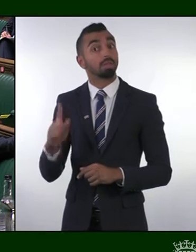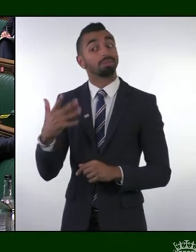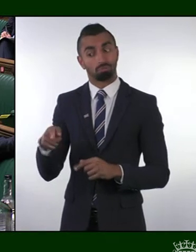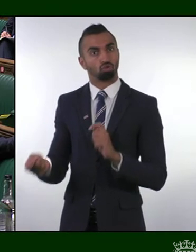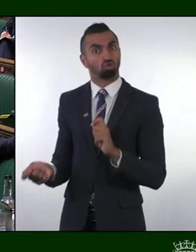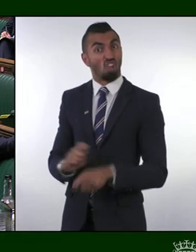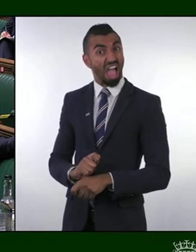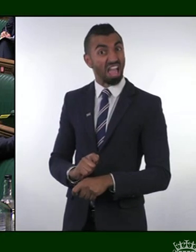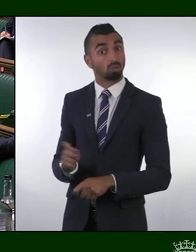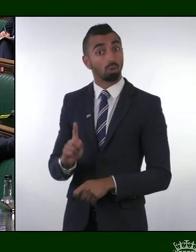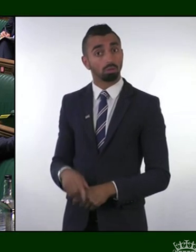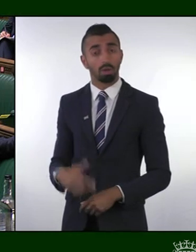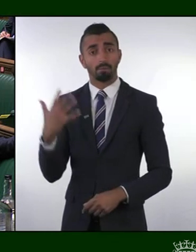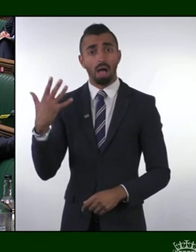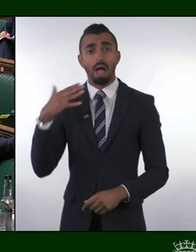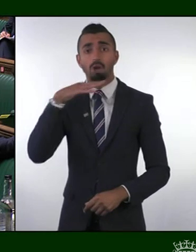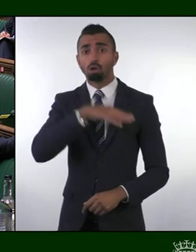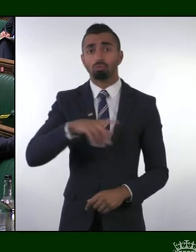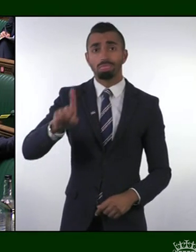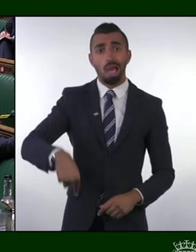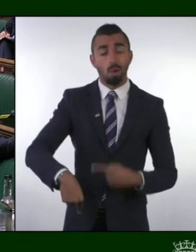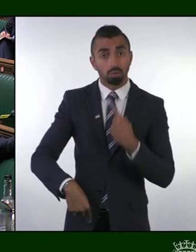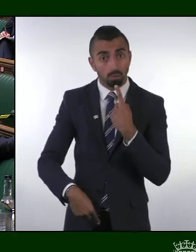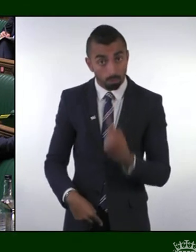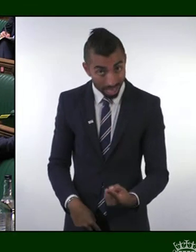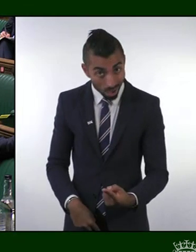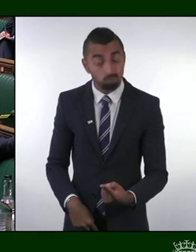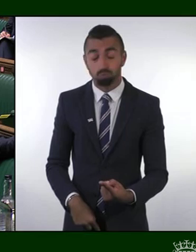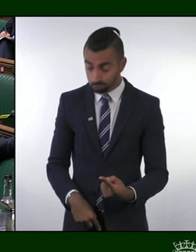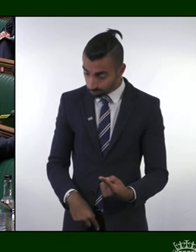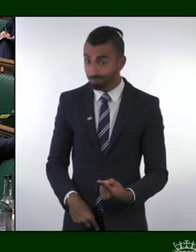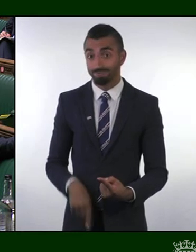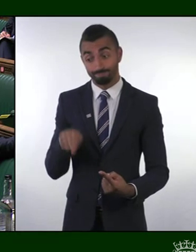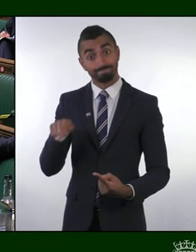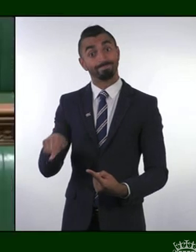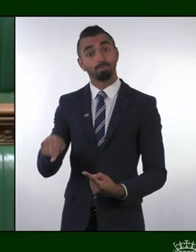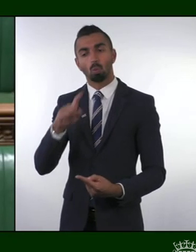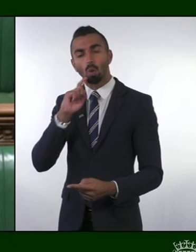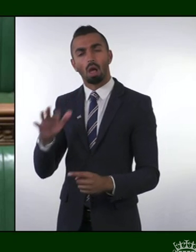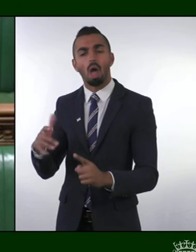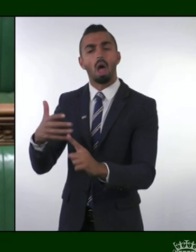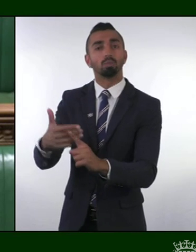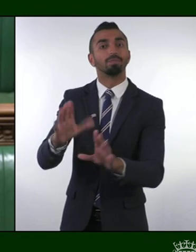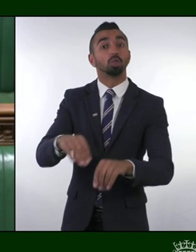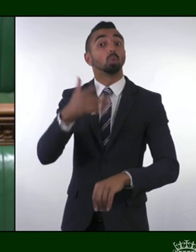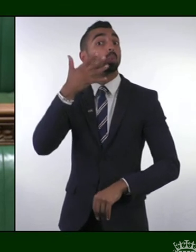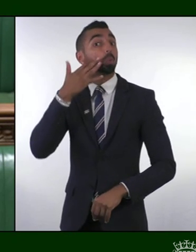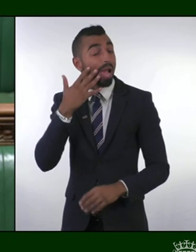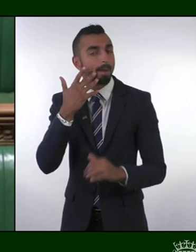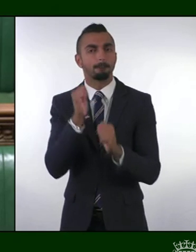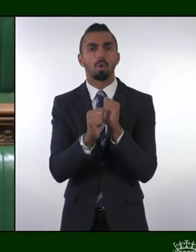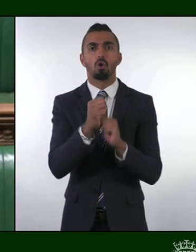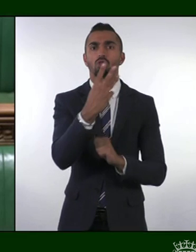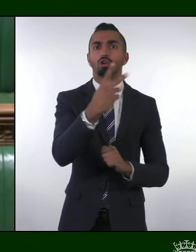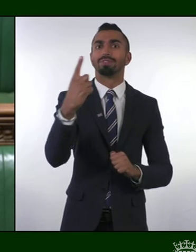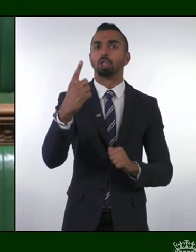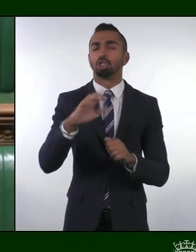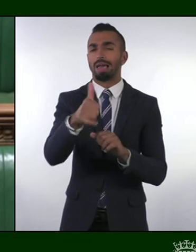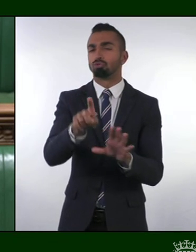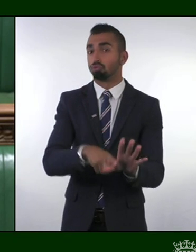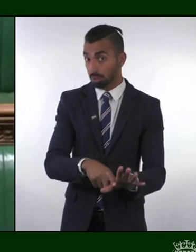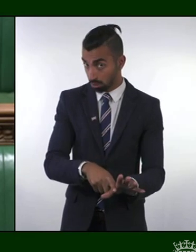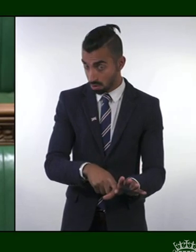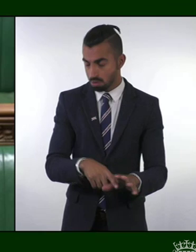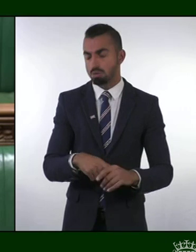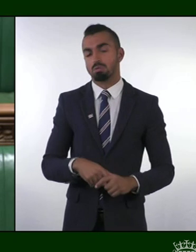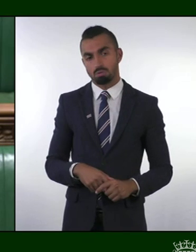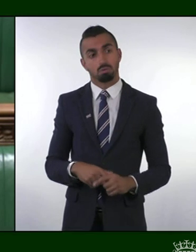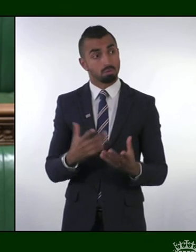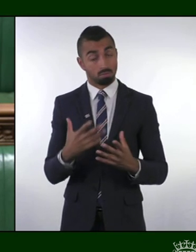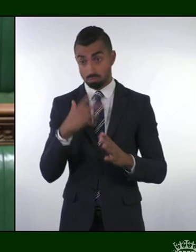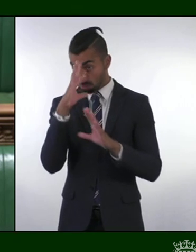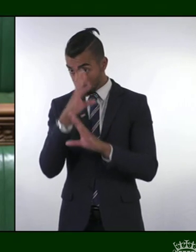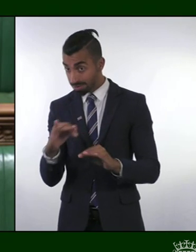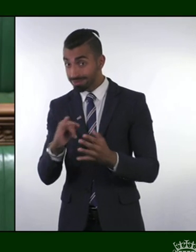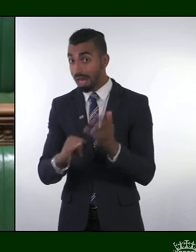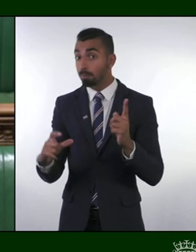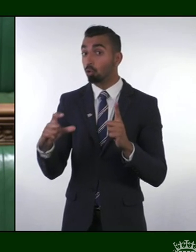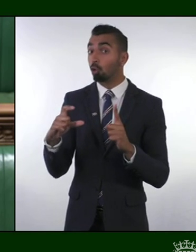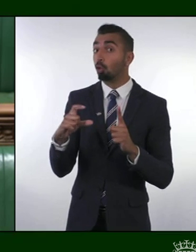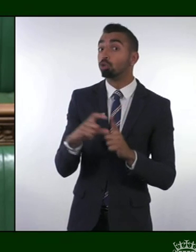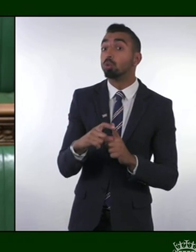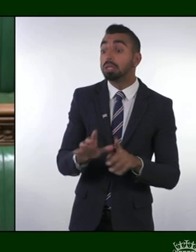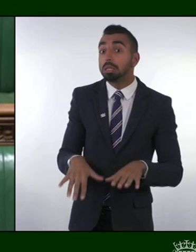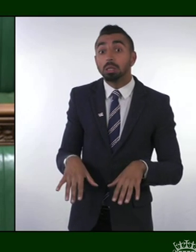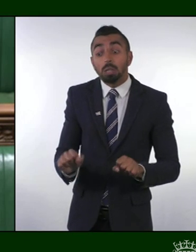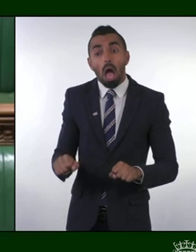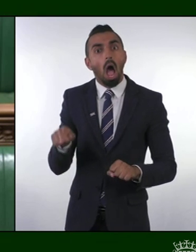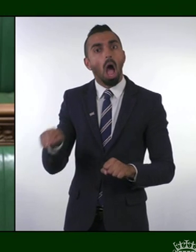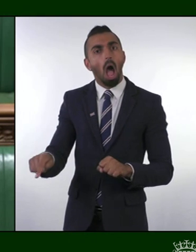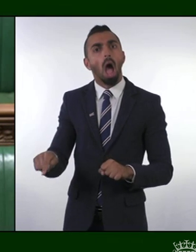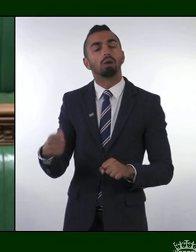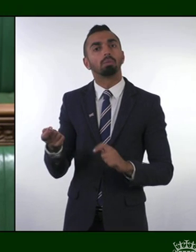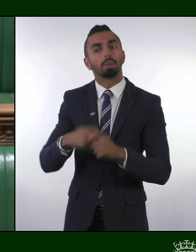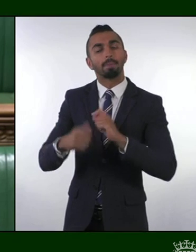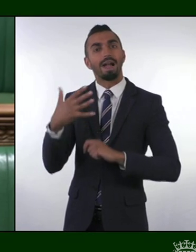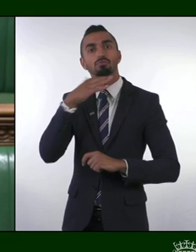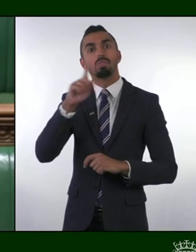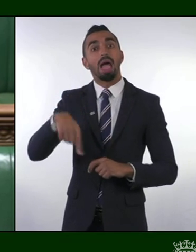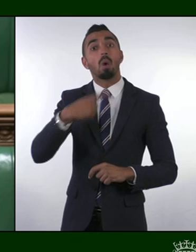This will be a temporary cut running until 31 March next year, and, as is always the case, these changes to stamp duty will take effect immediately.